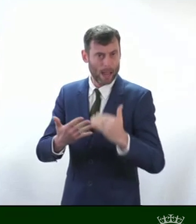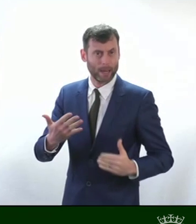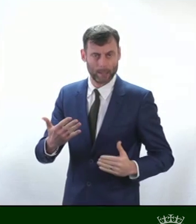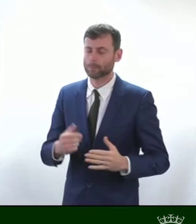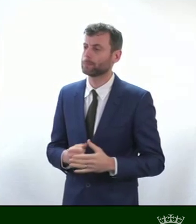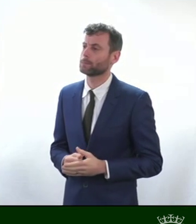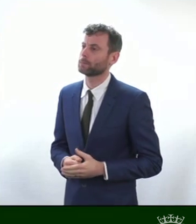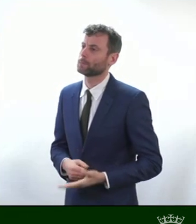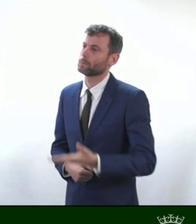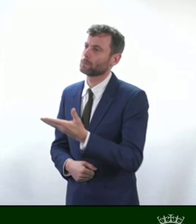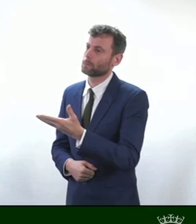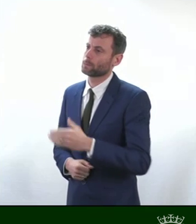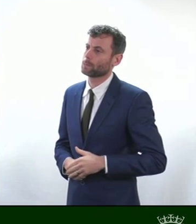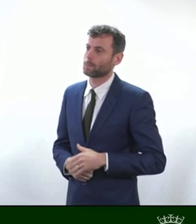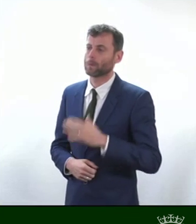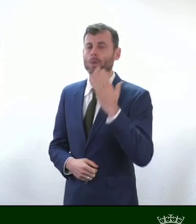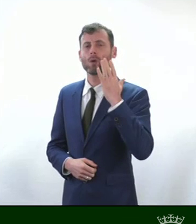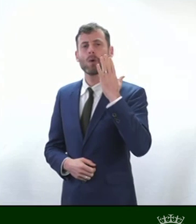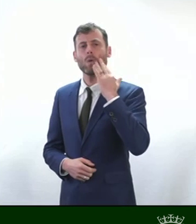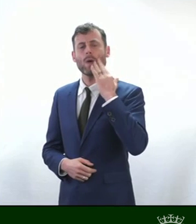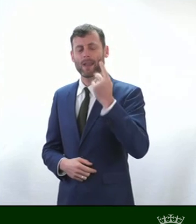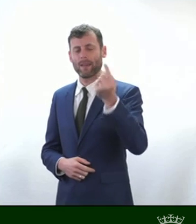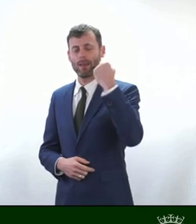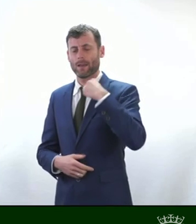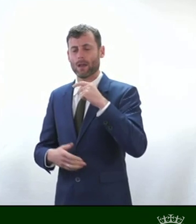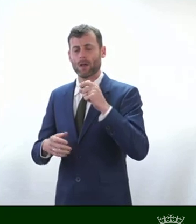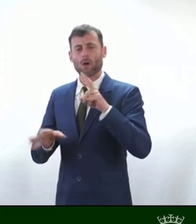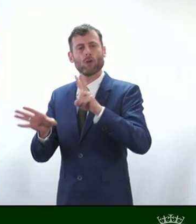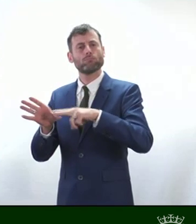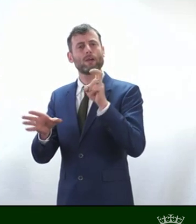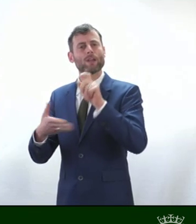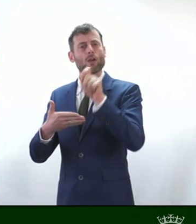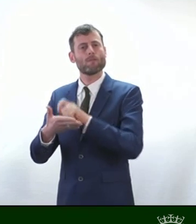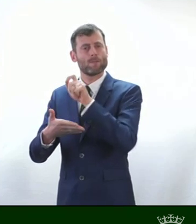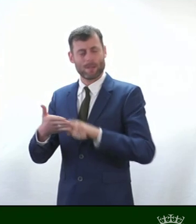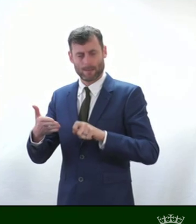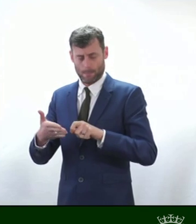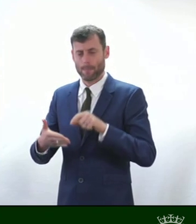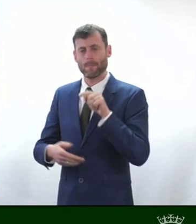When I was a spear carrier in the Brexit referendum campaign, led by my right hon.